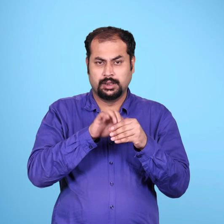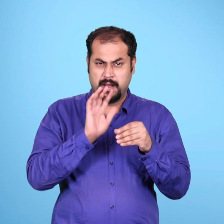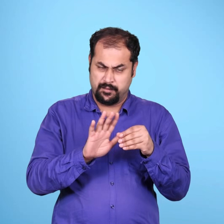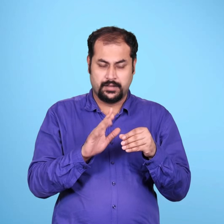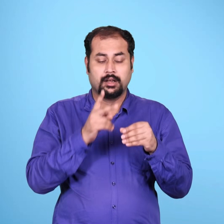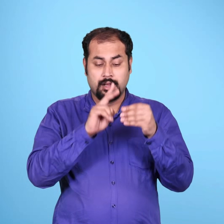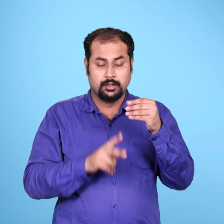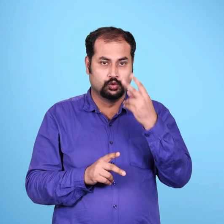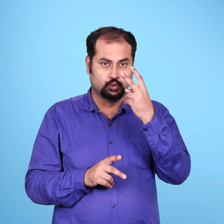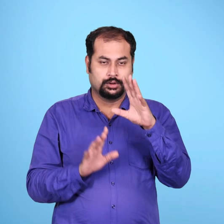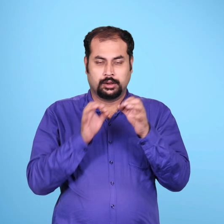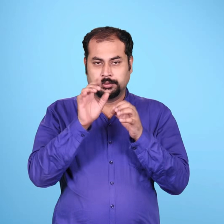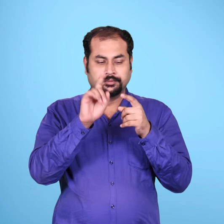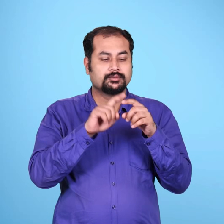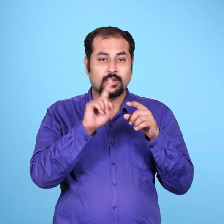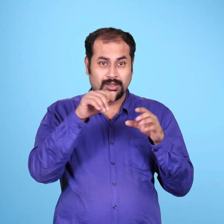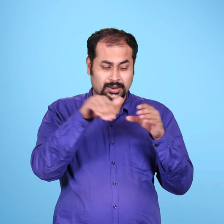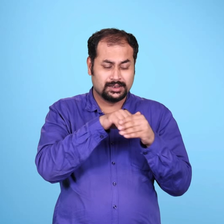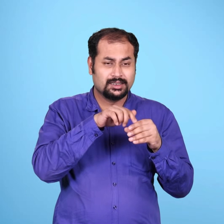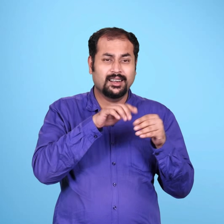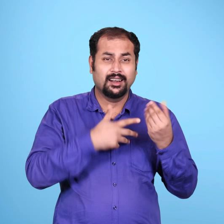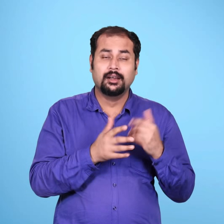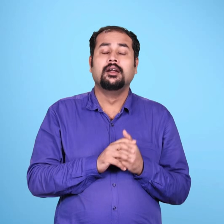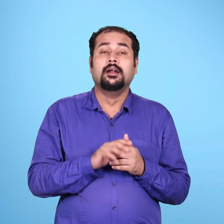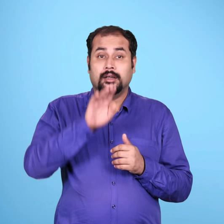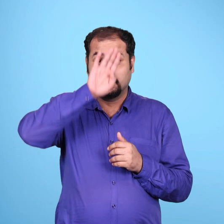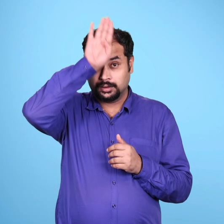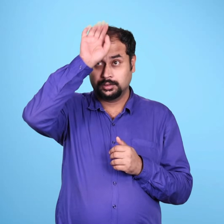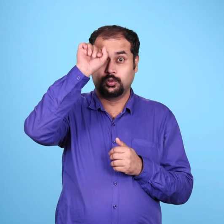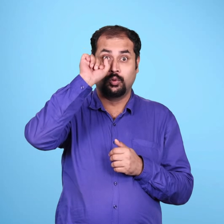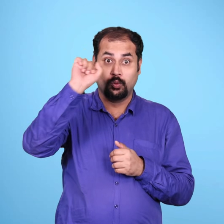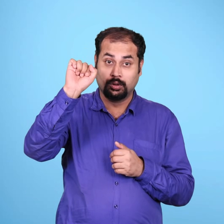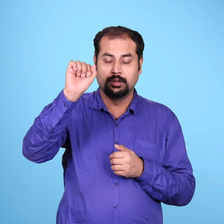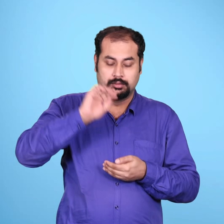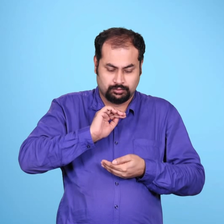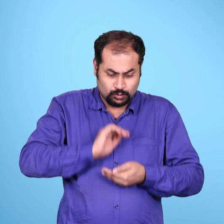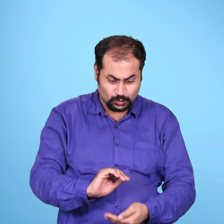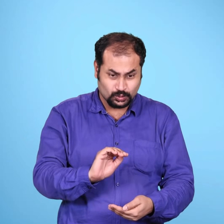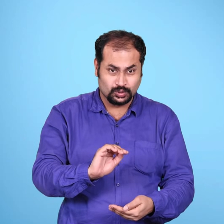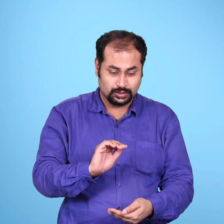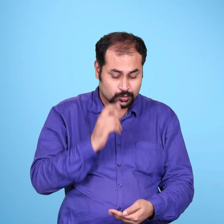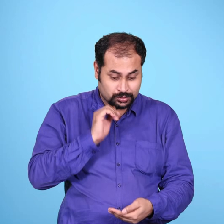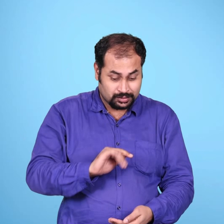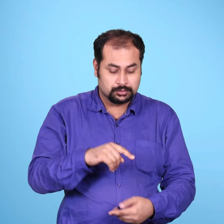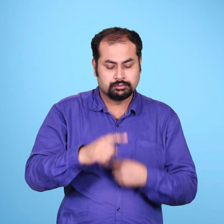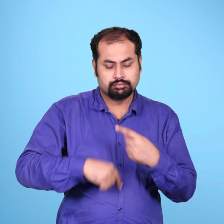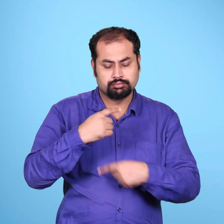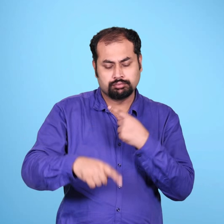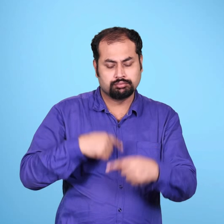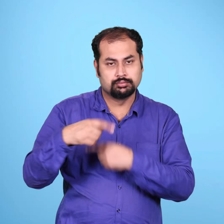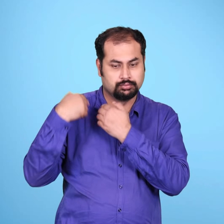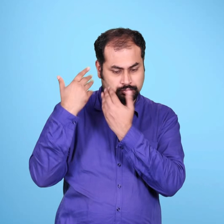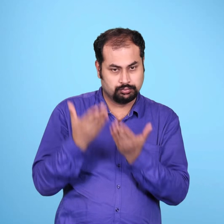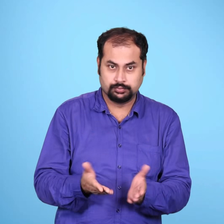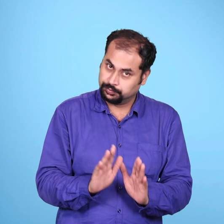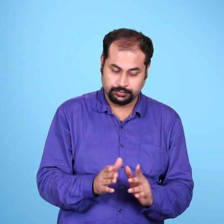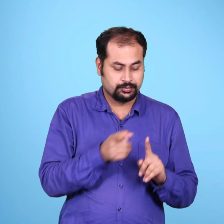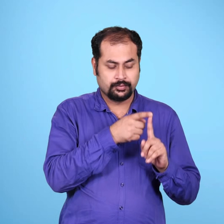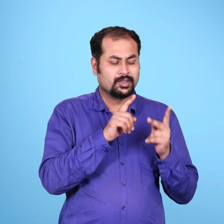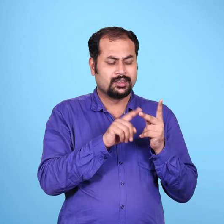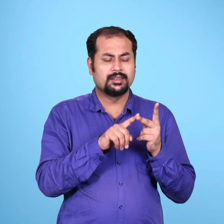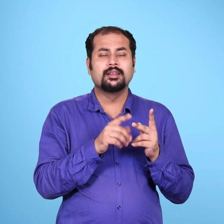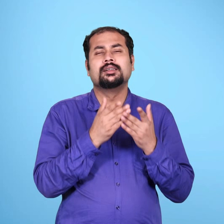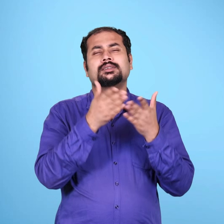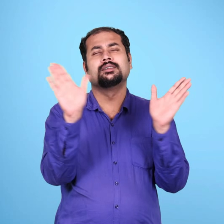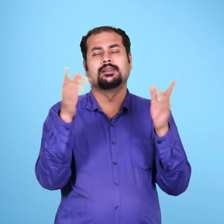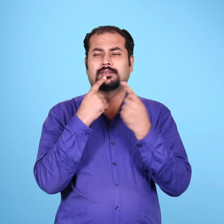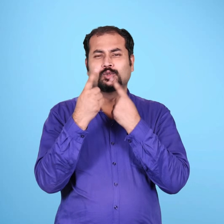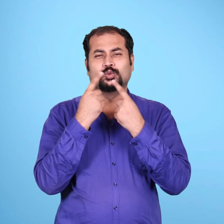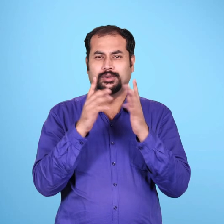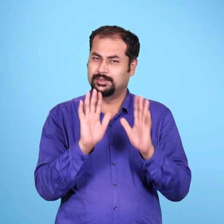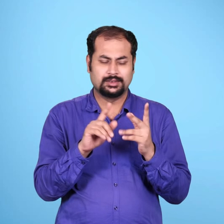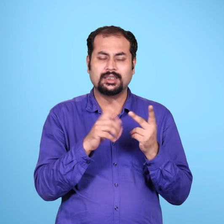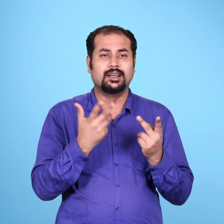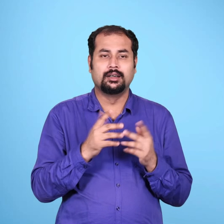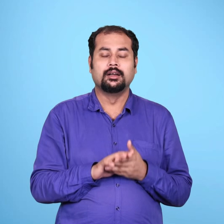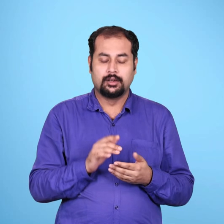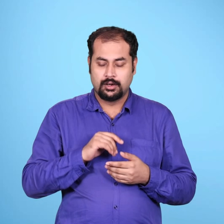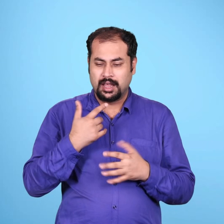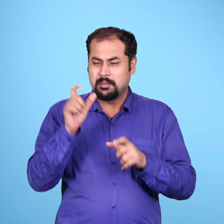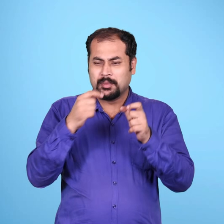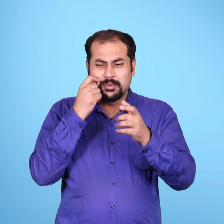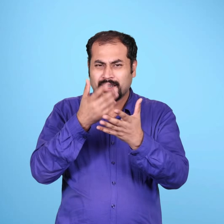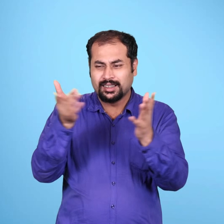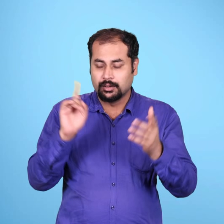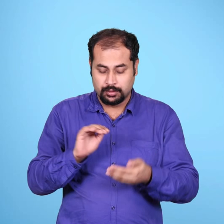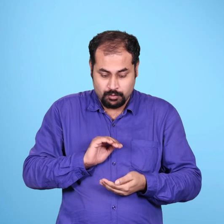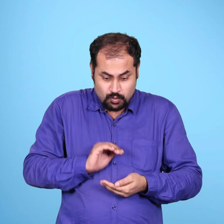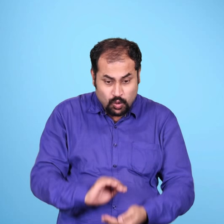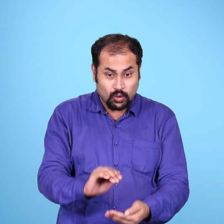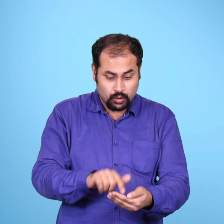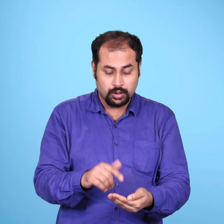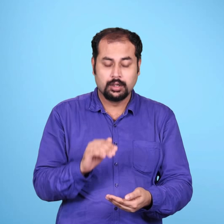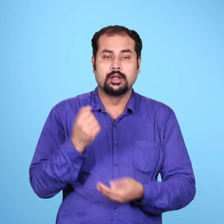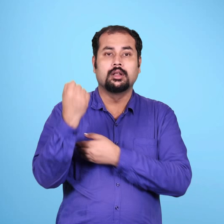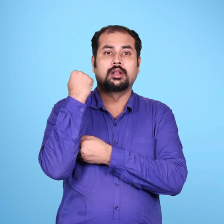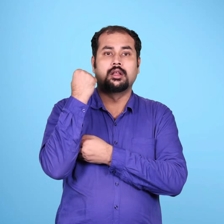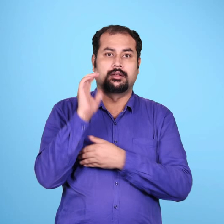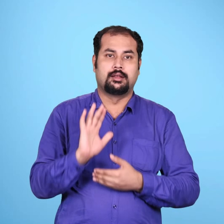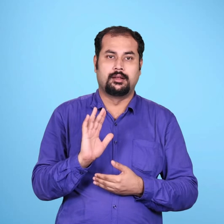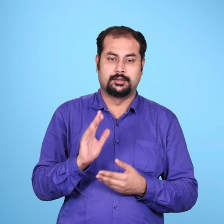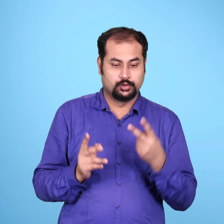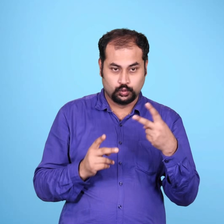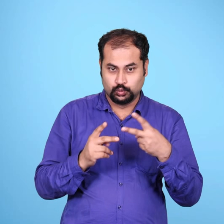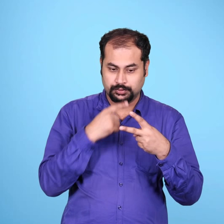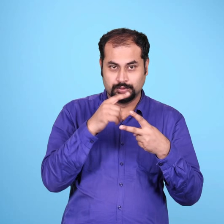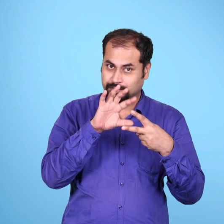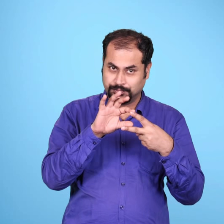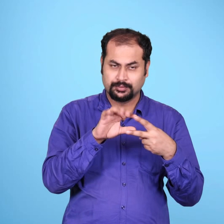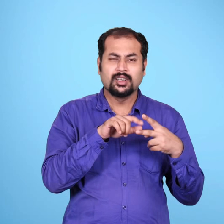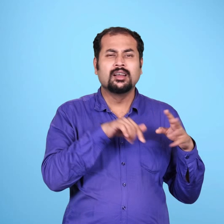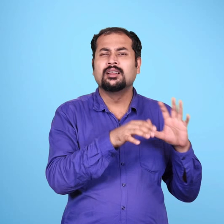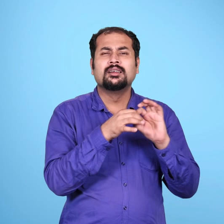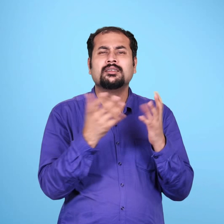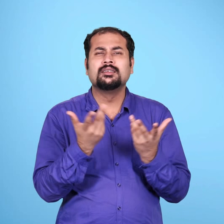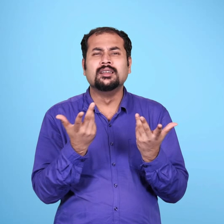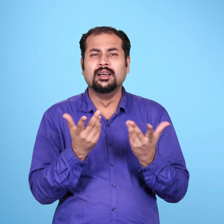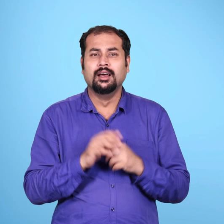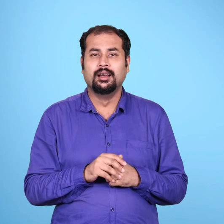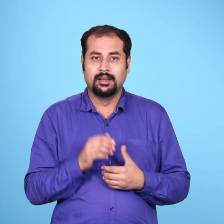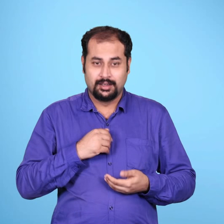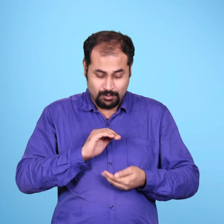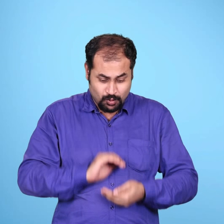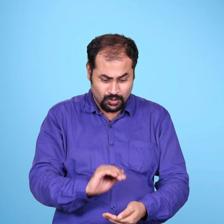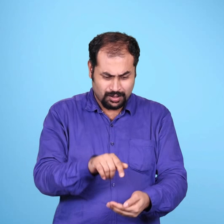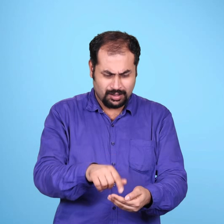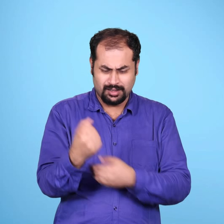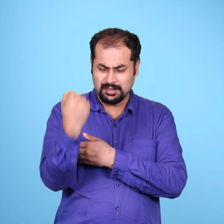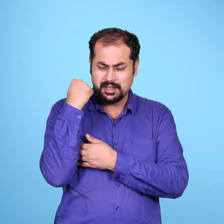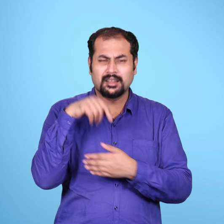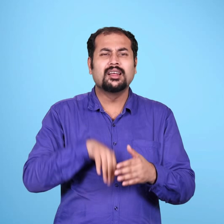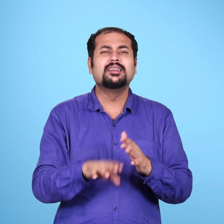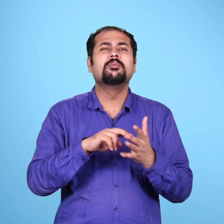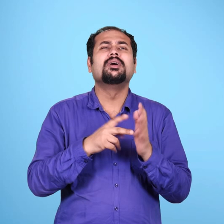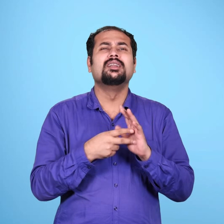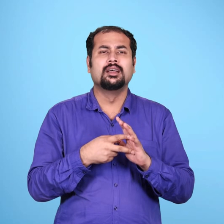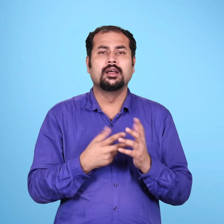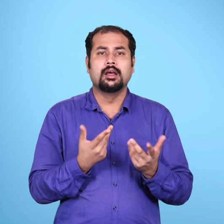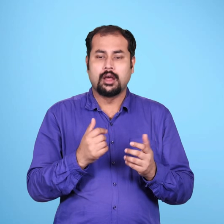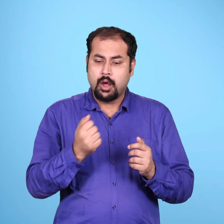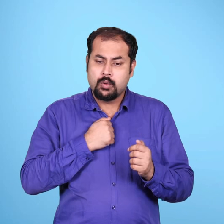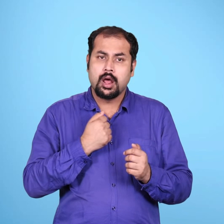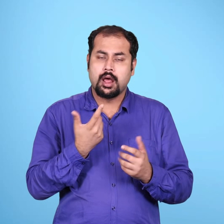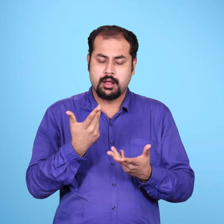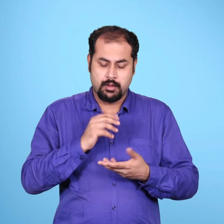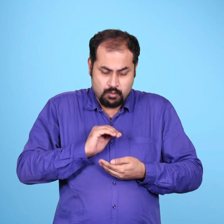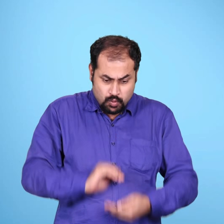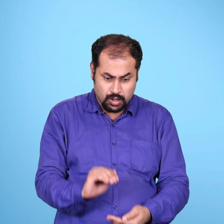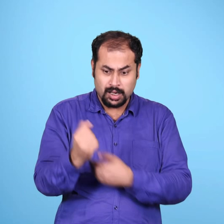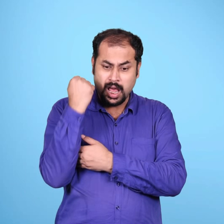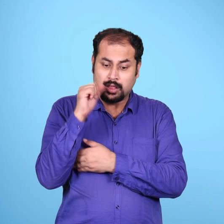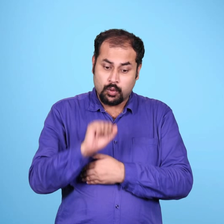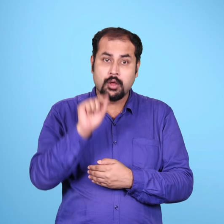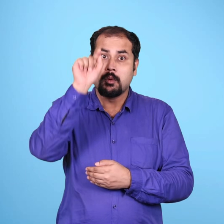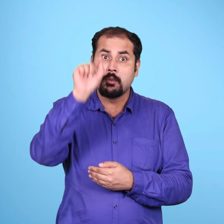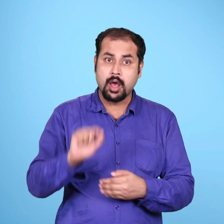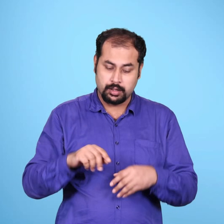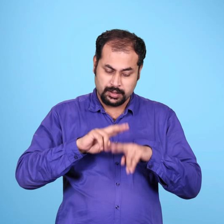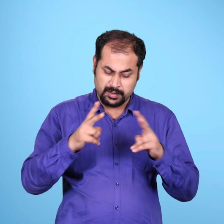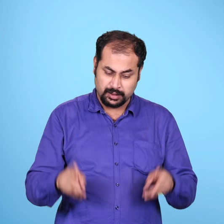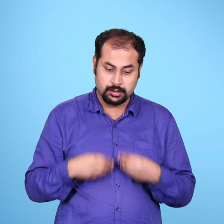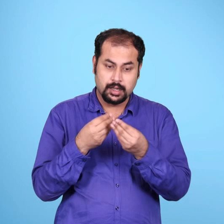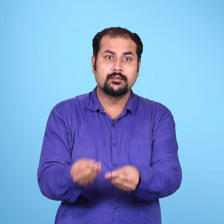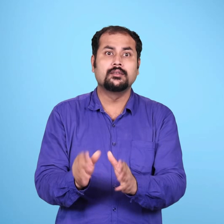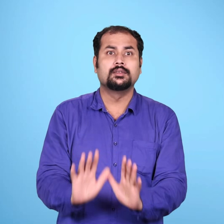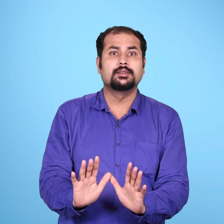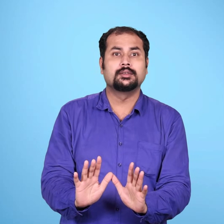There are two signs for birthright, depending on the context. When talking about kings specifically, we use this sign. When talking generally, then we use this sign.